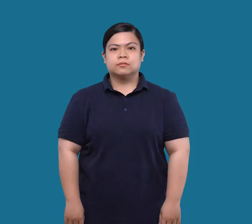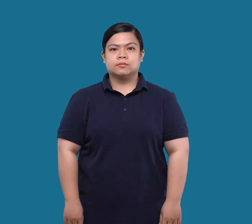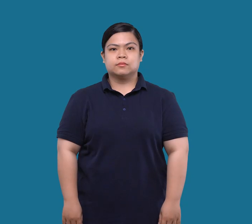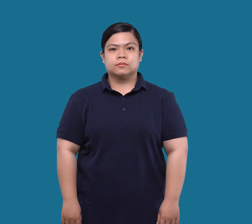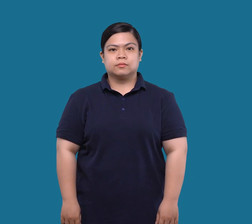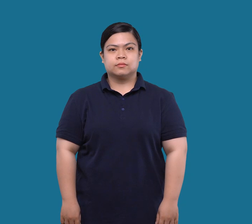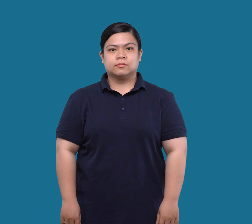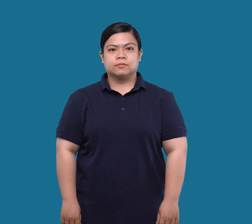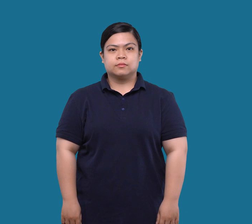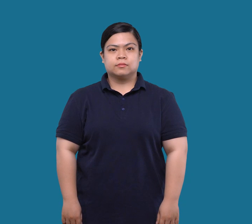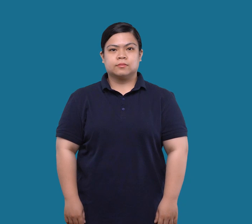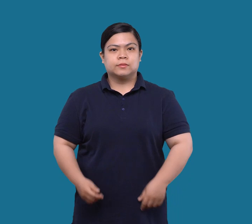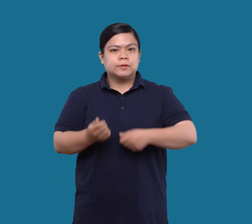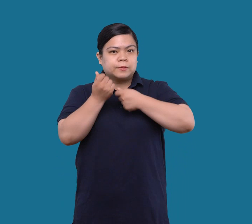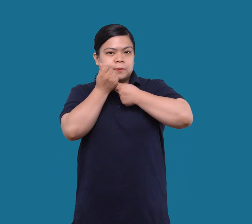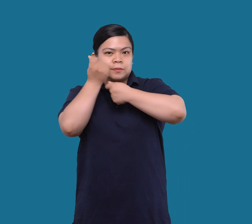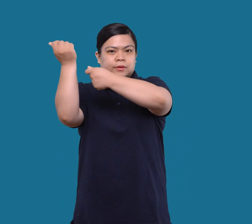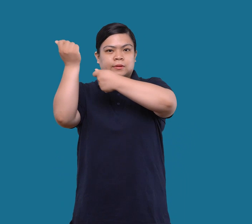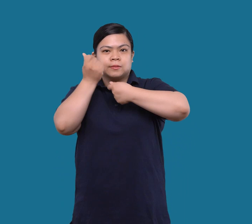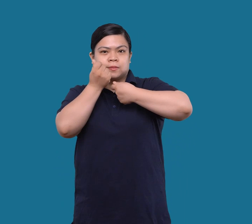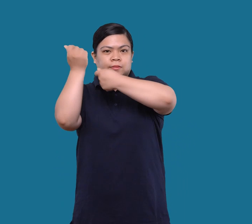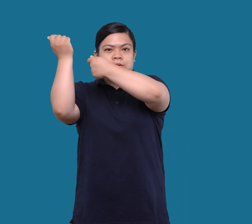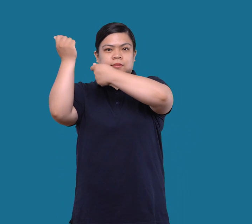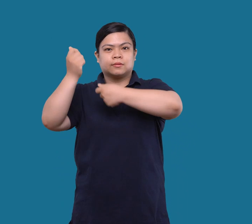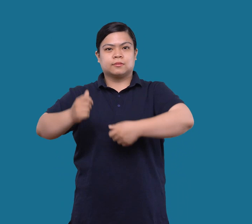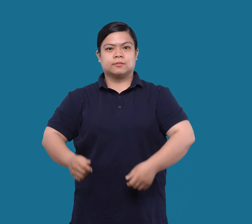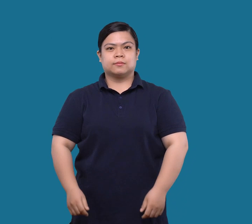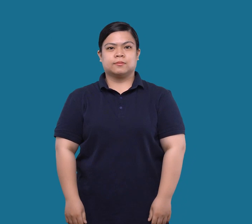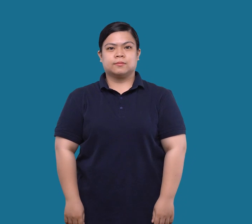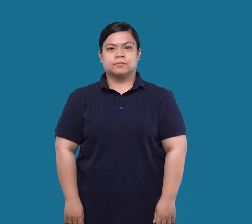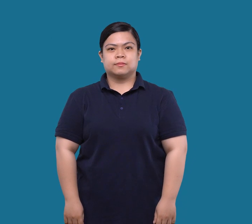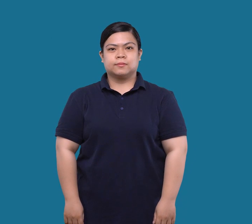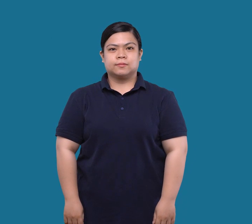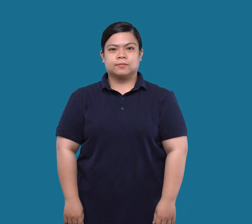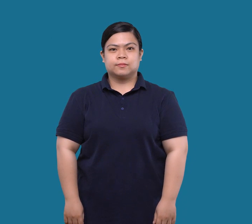mía